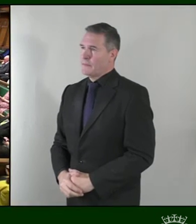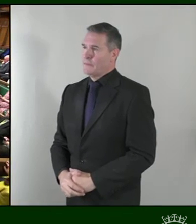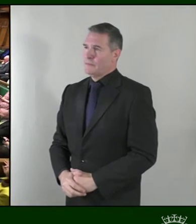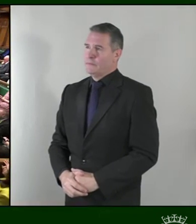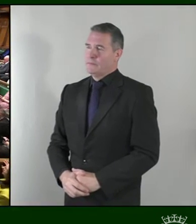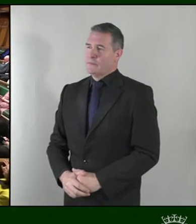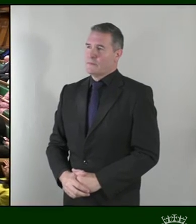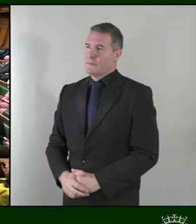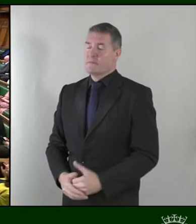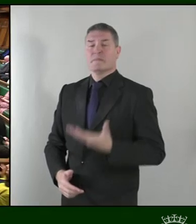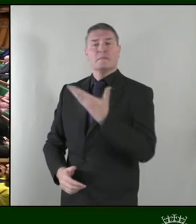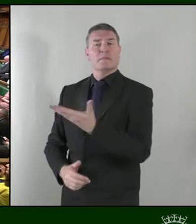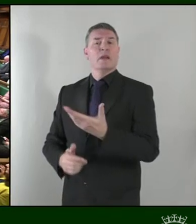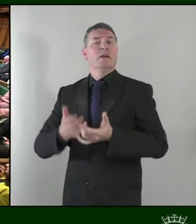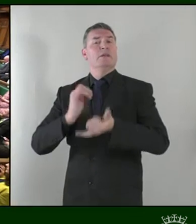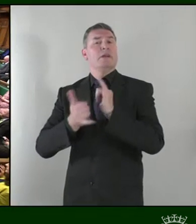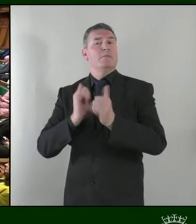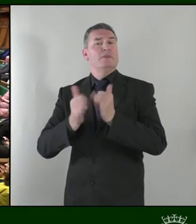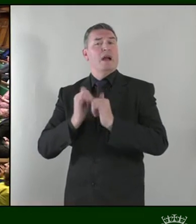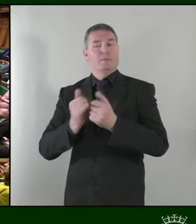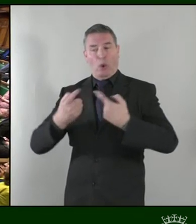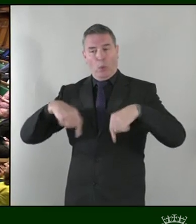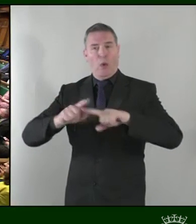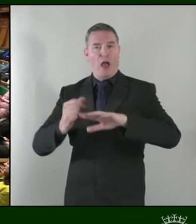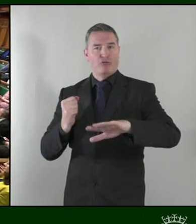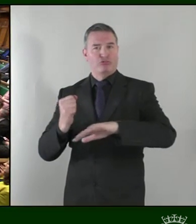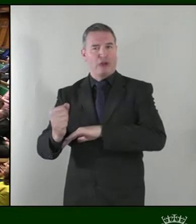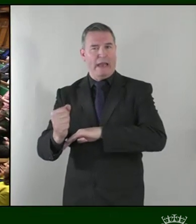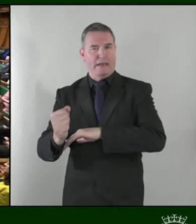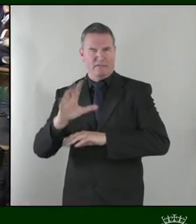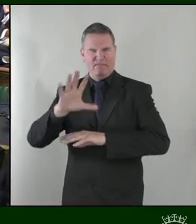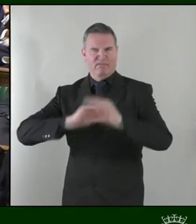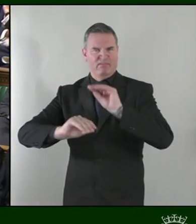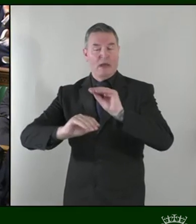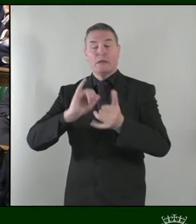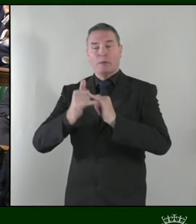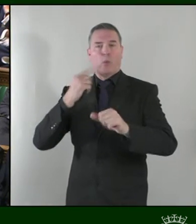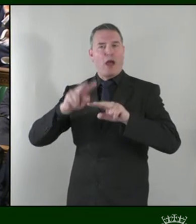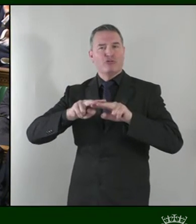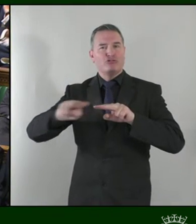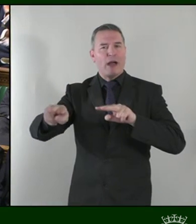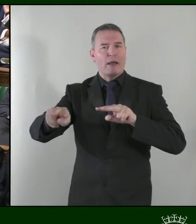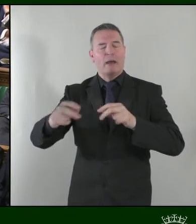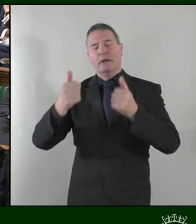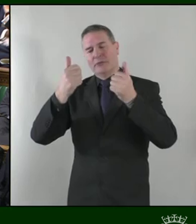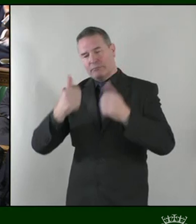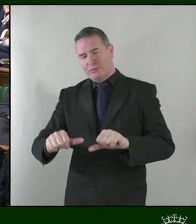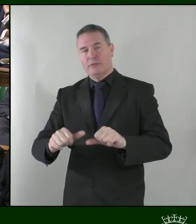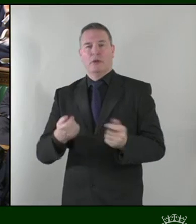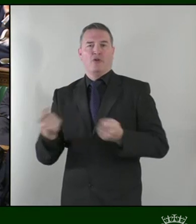Sometimes we are the train, sometimes we are the track, and just last week we have taken control back.